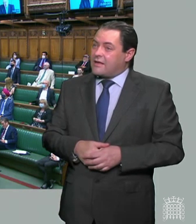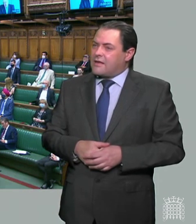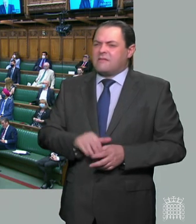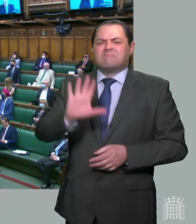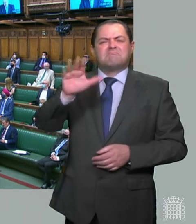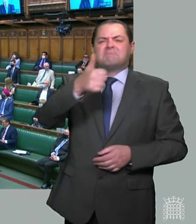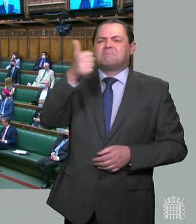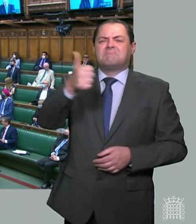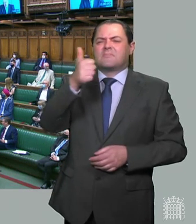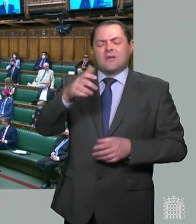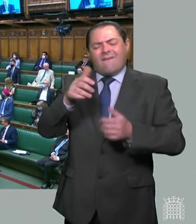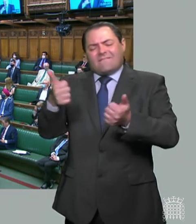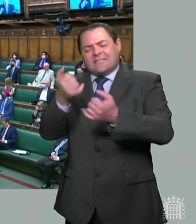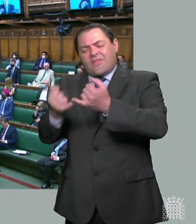No, do not worry—just complete the end bit.